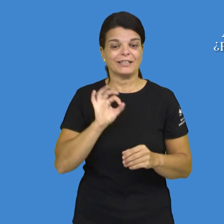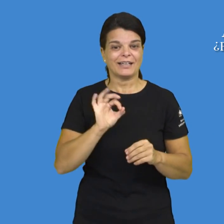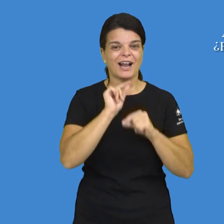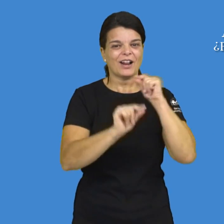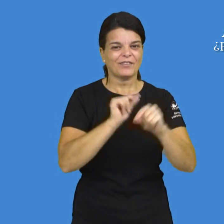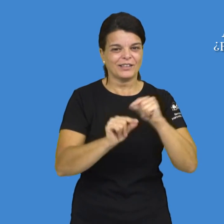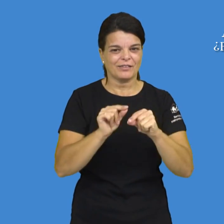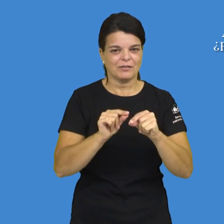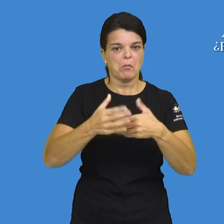virus